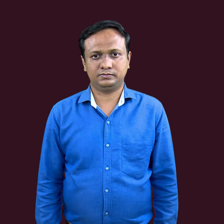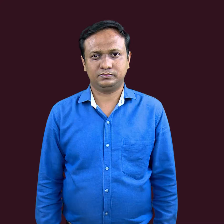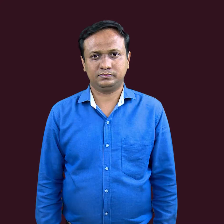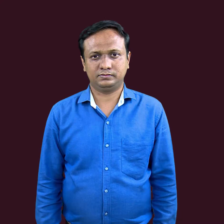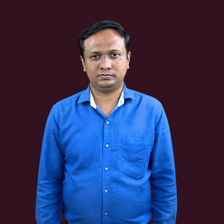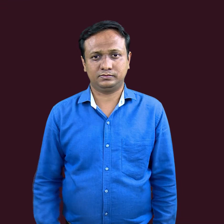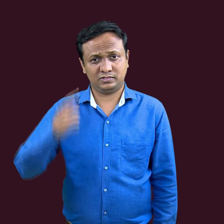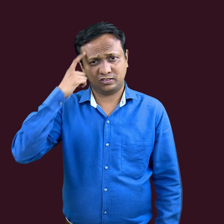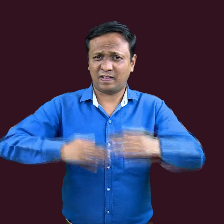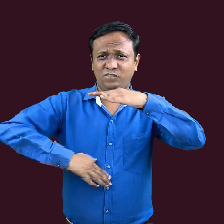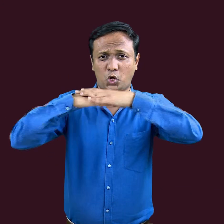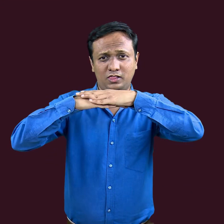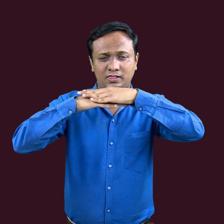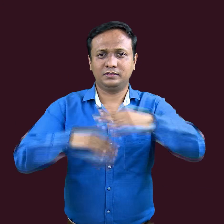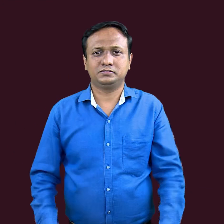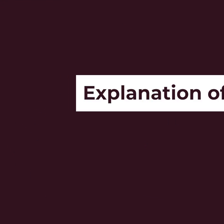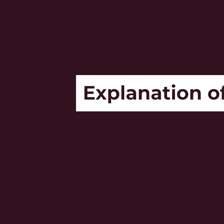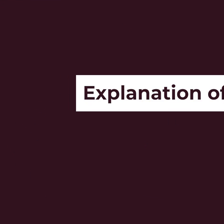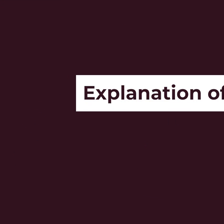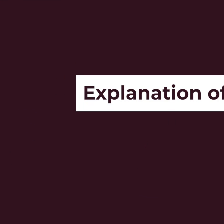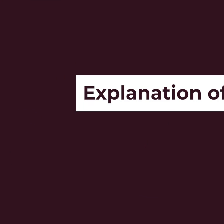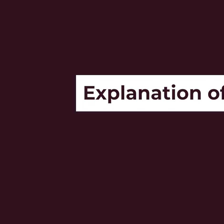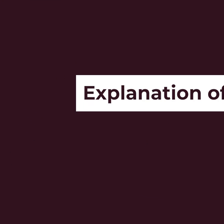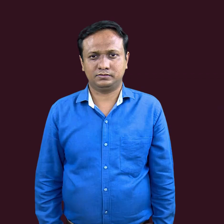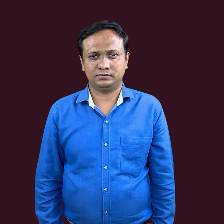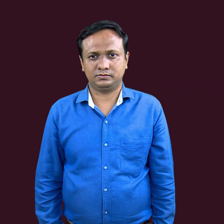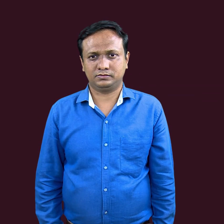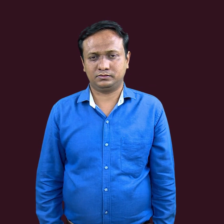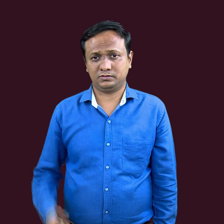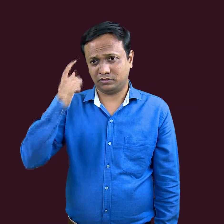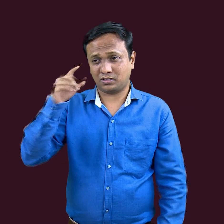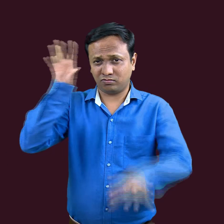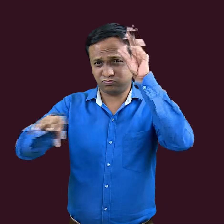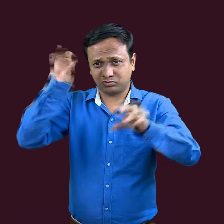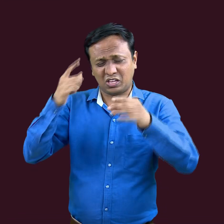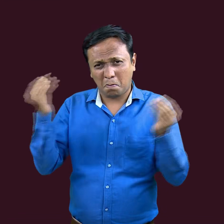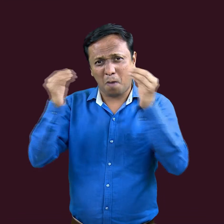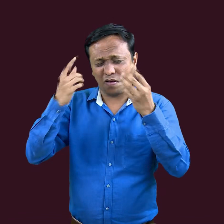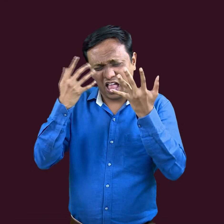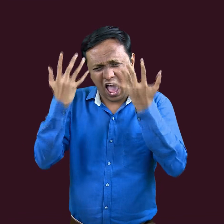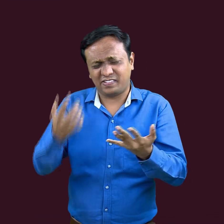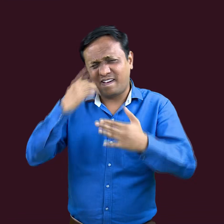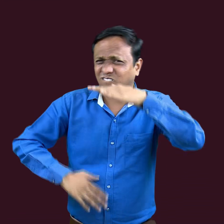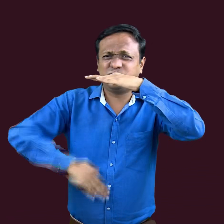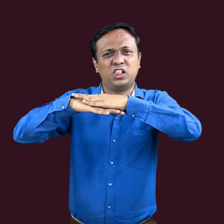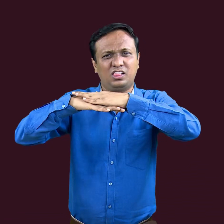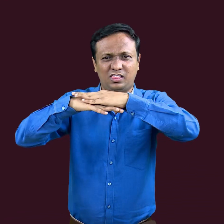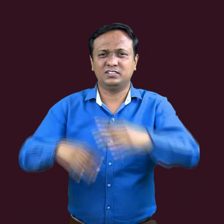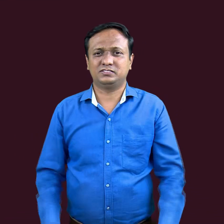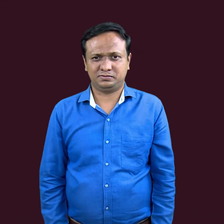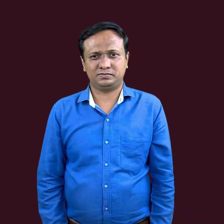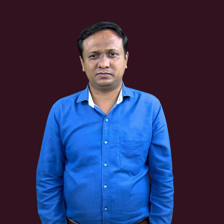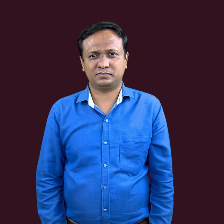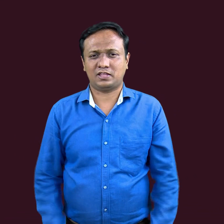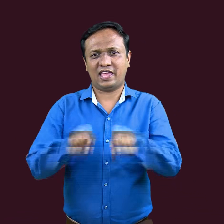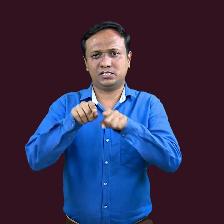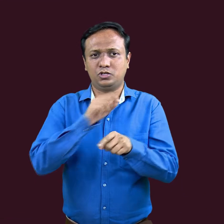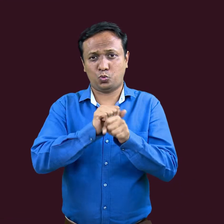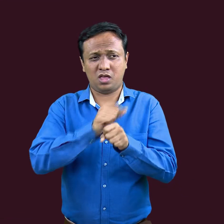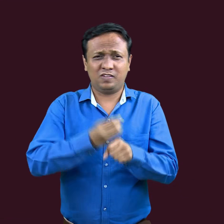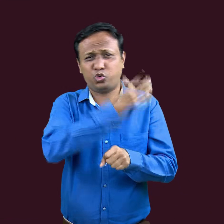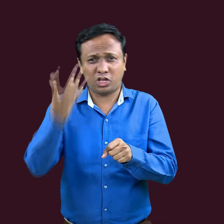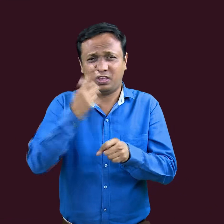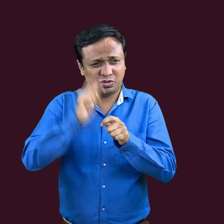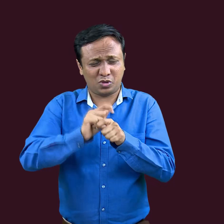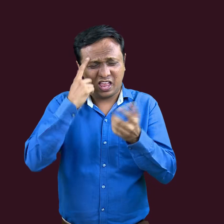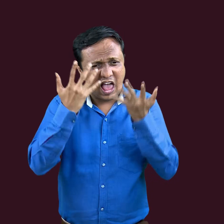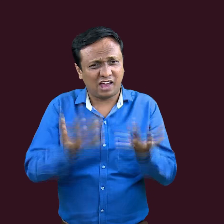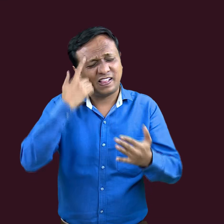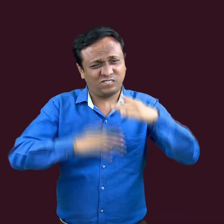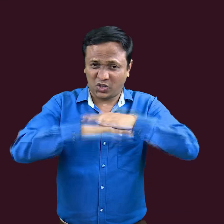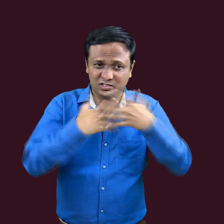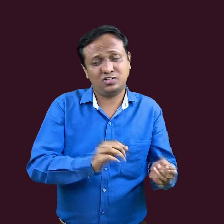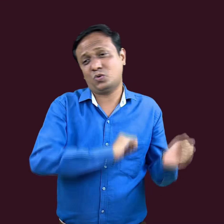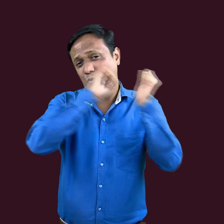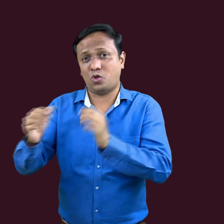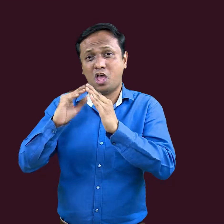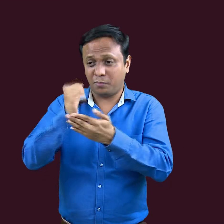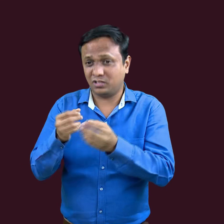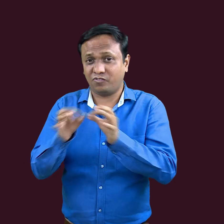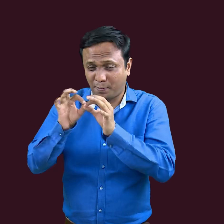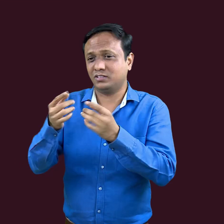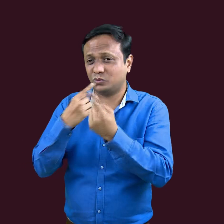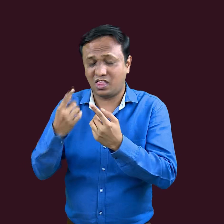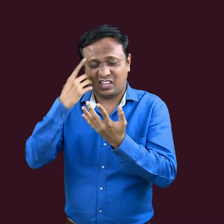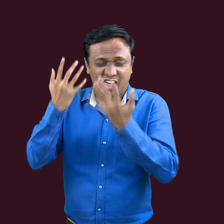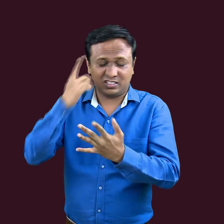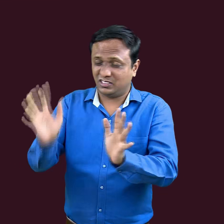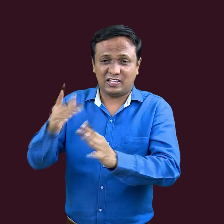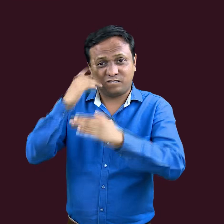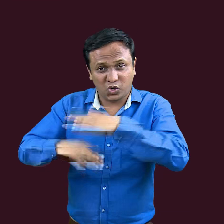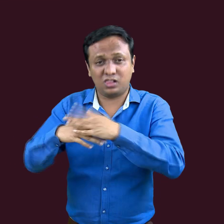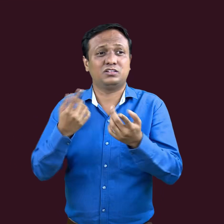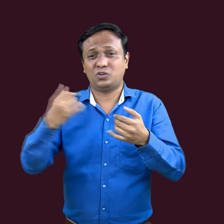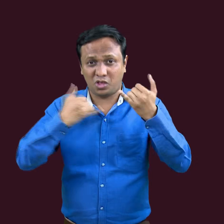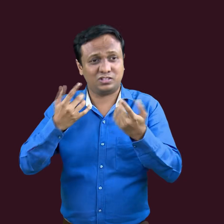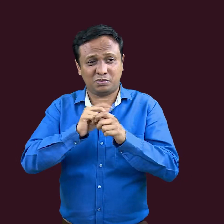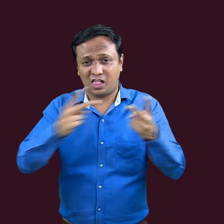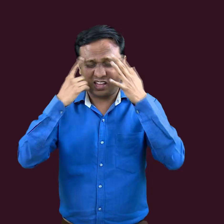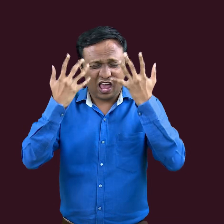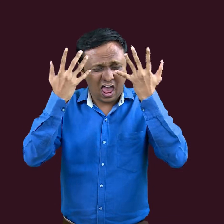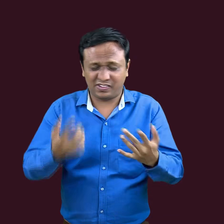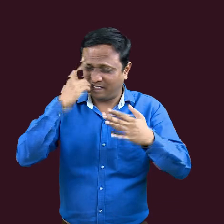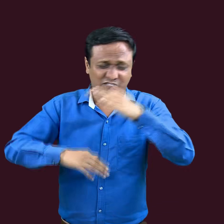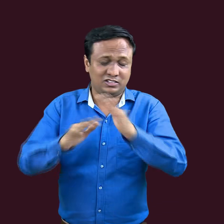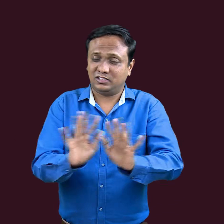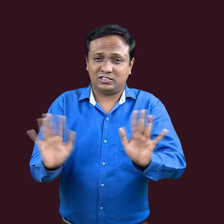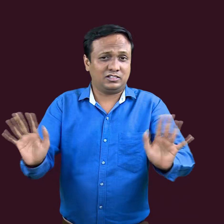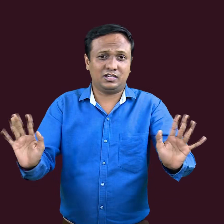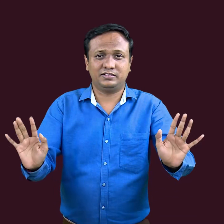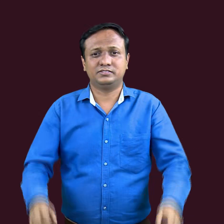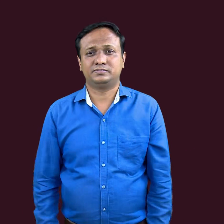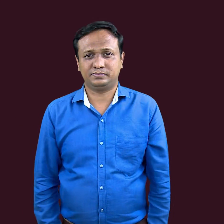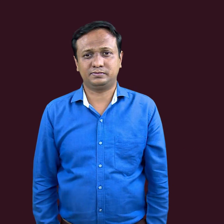Overwhelmed